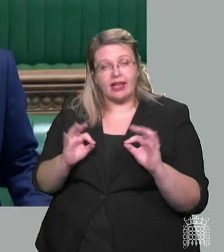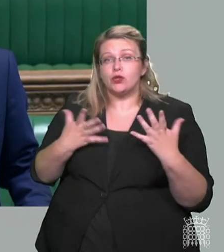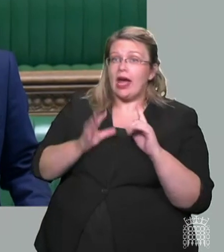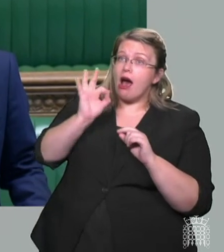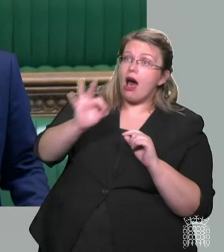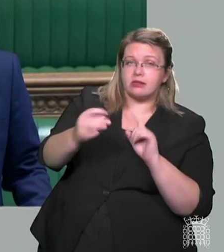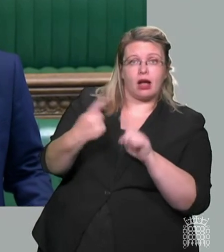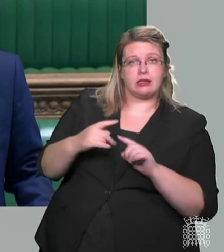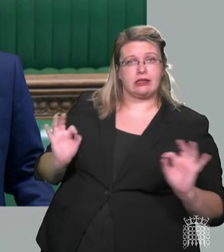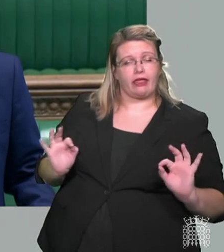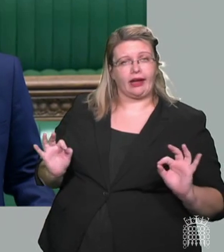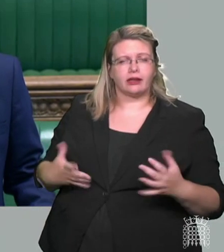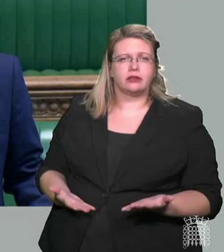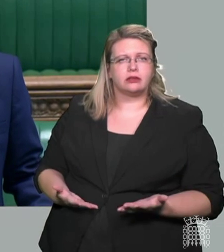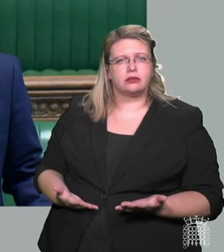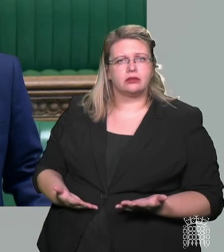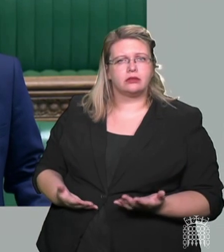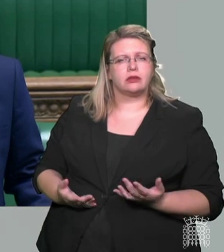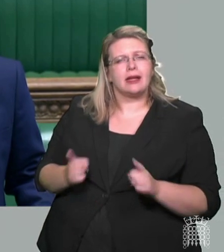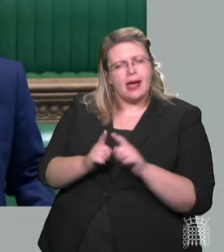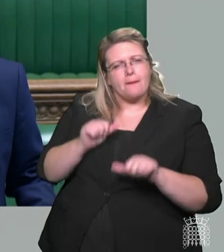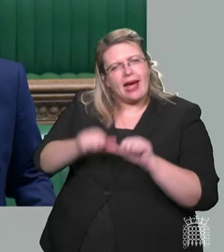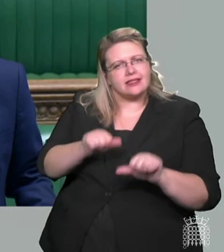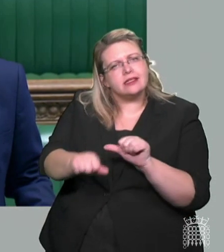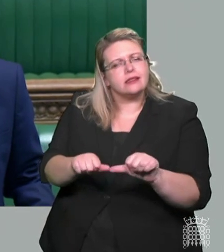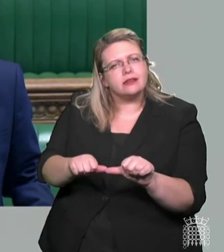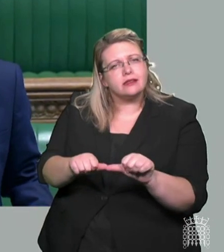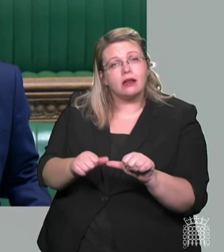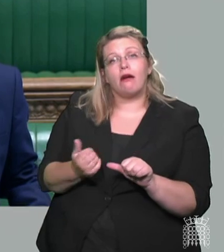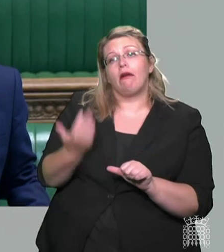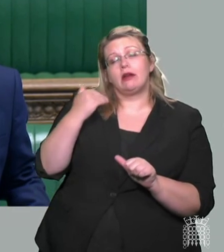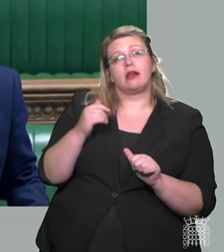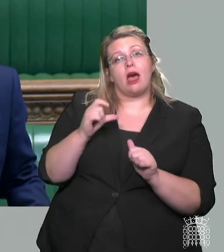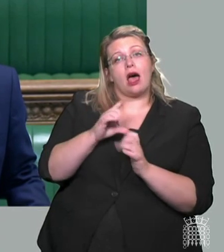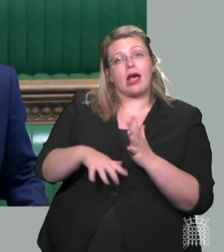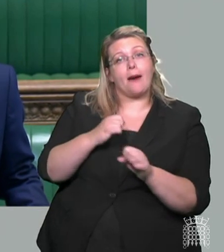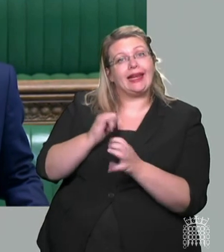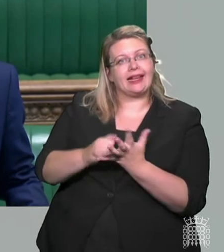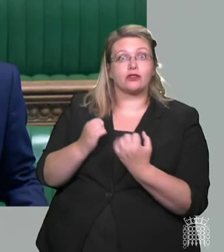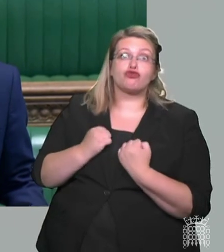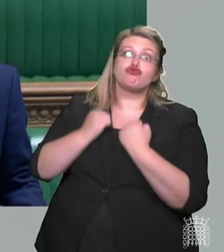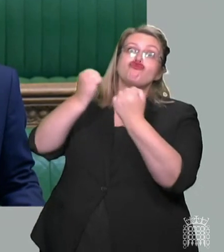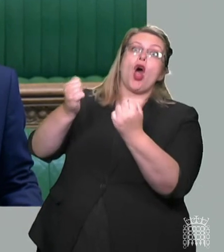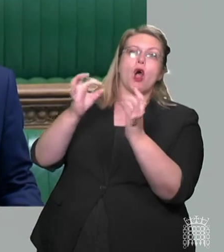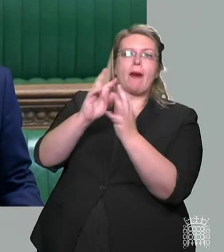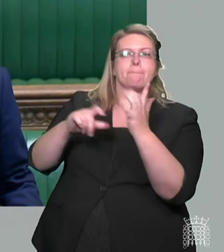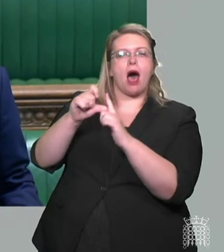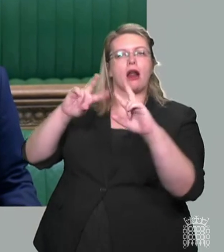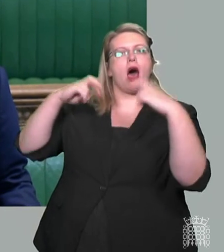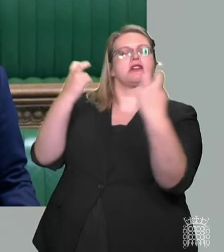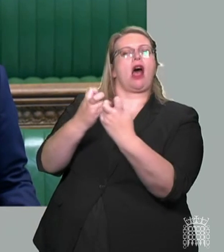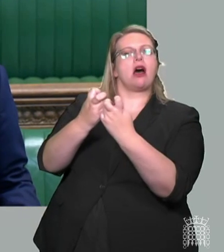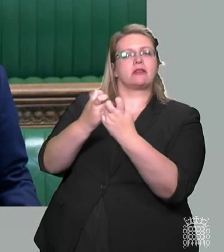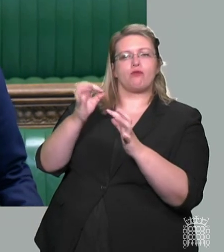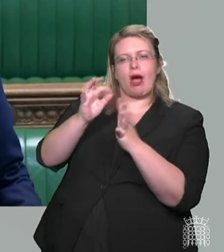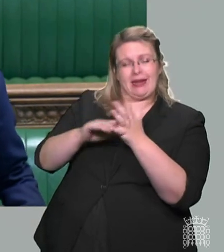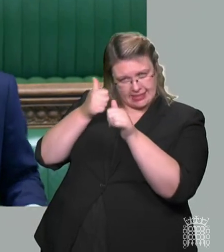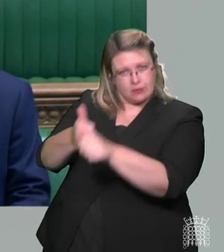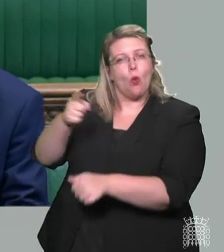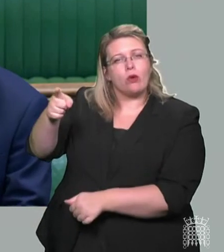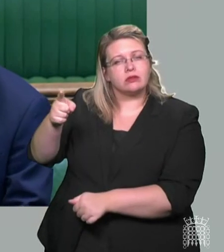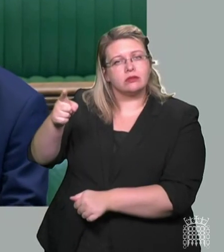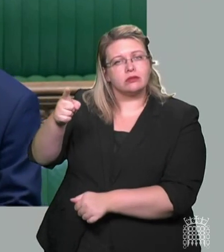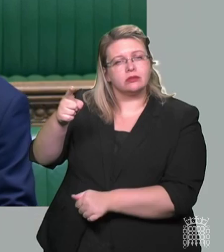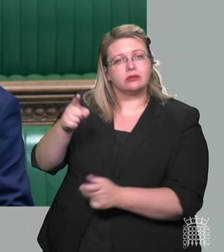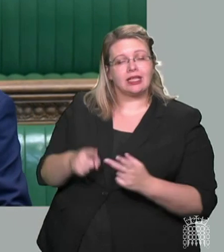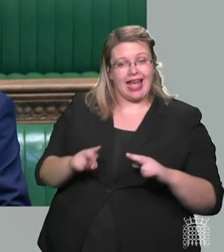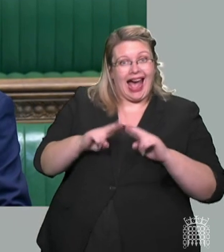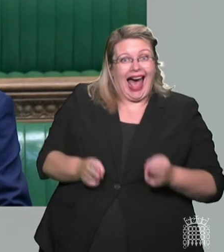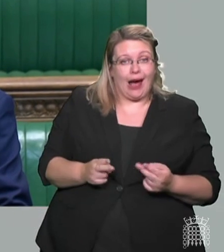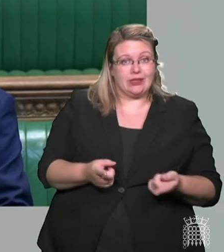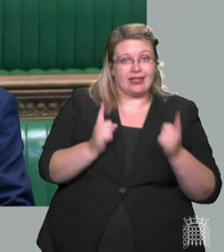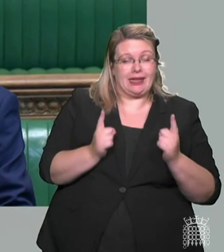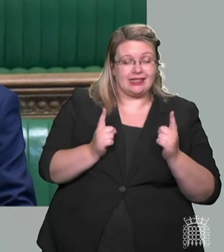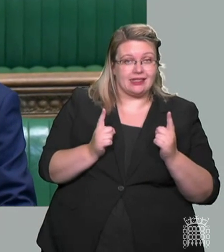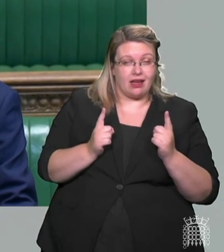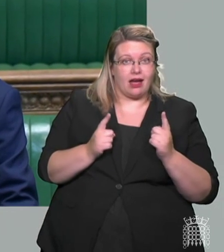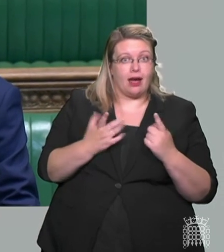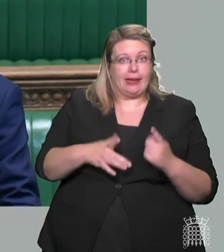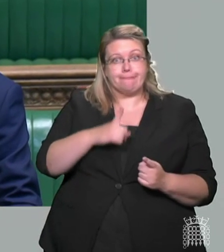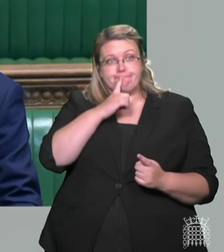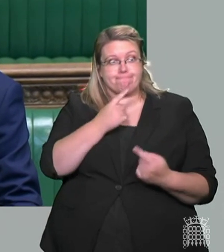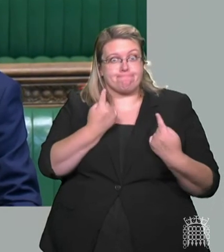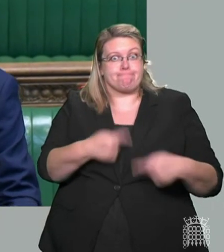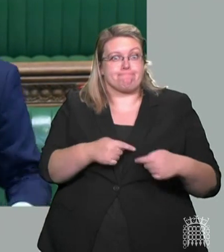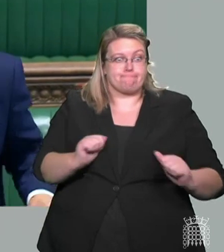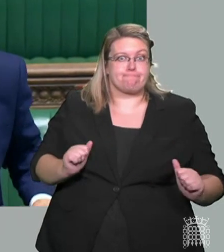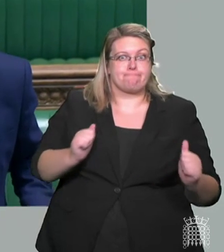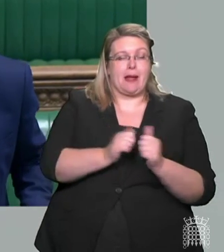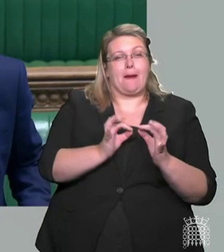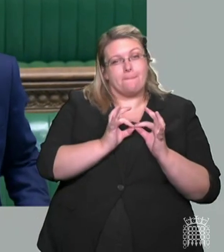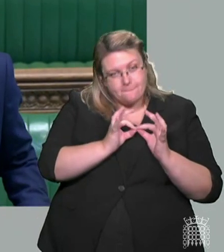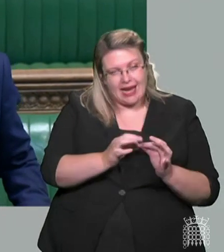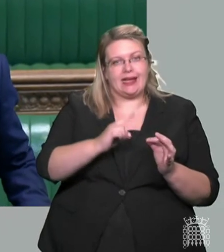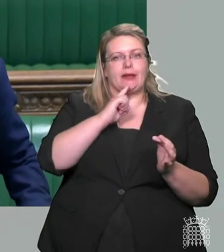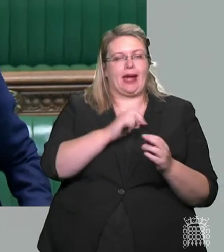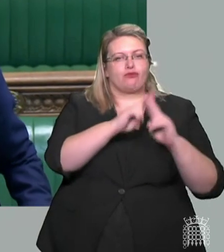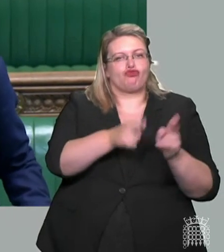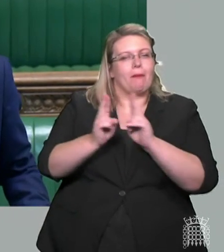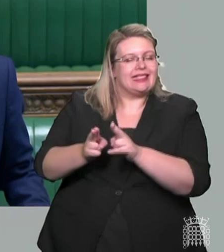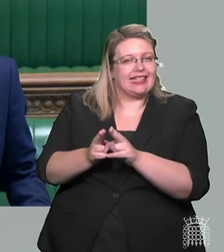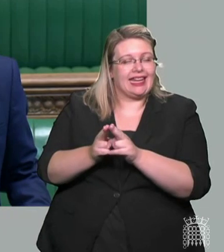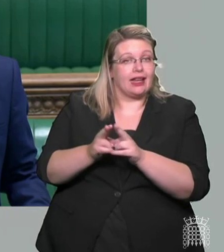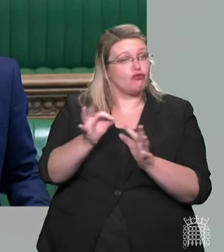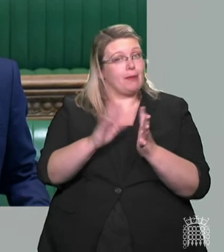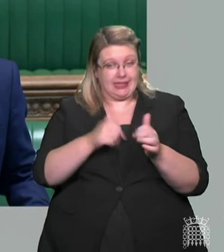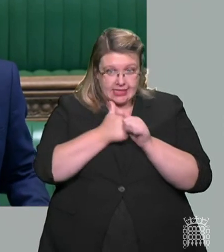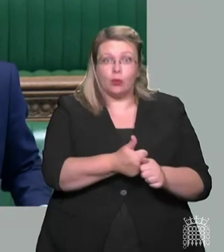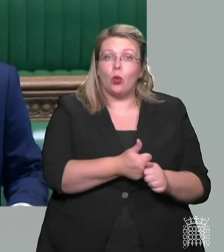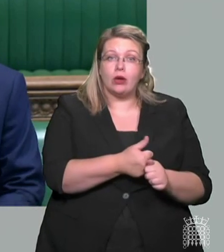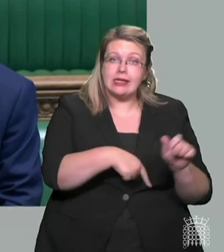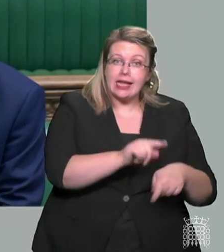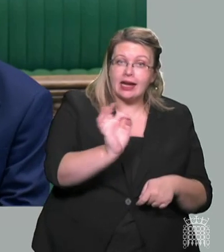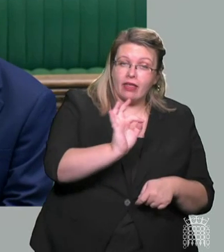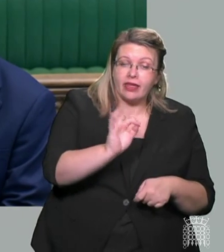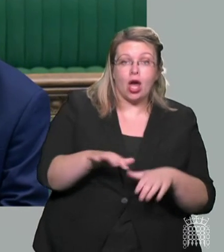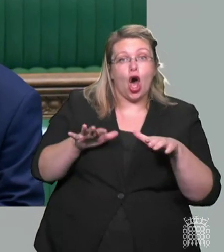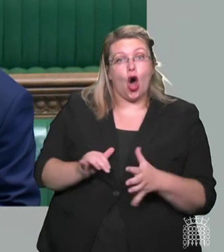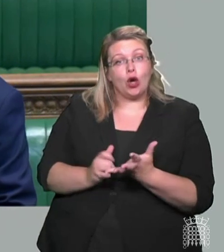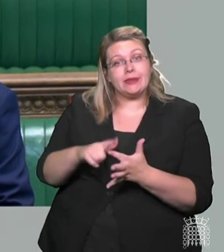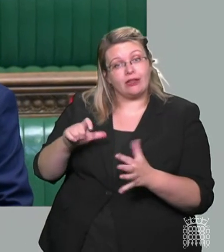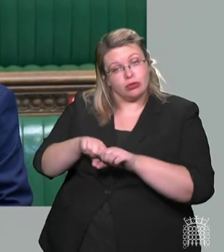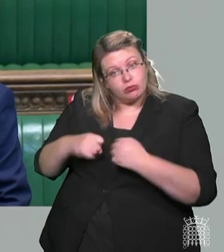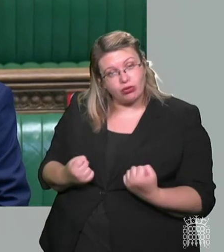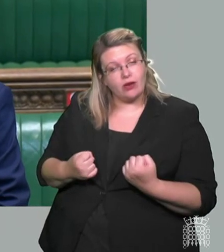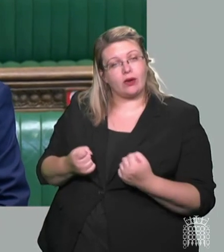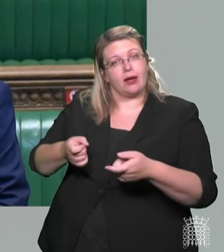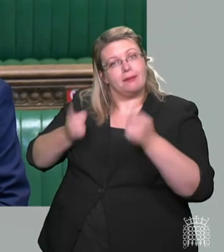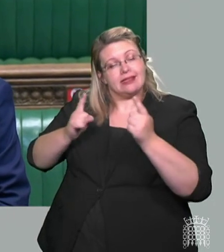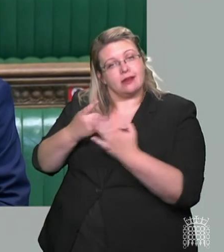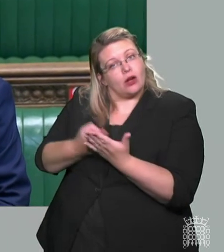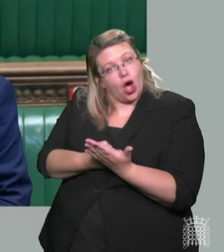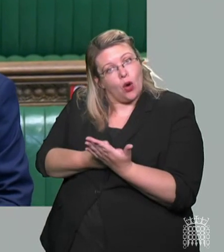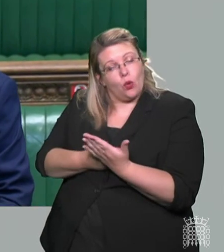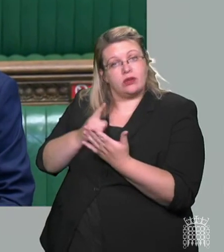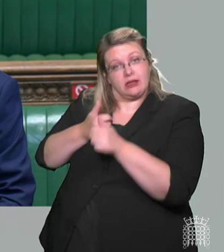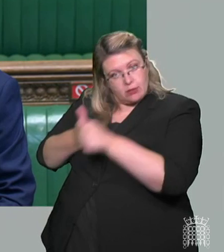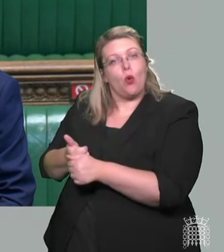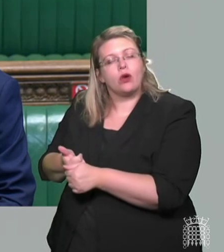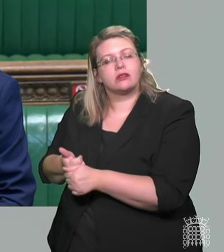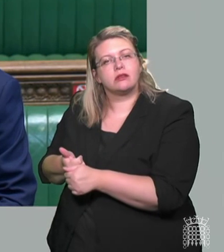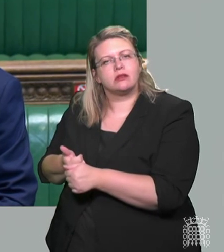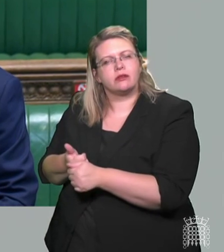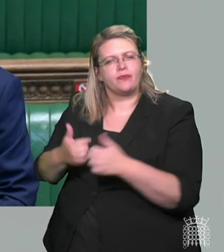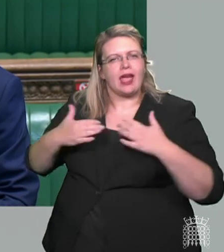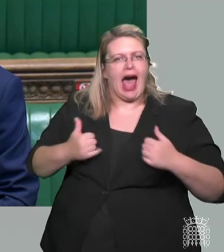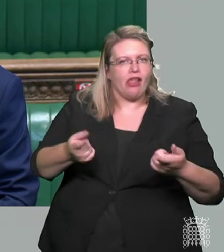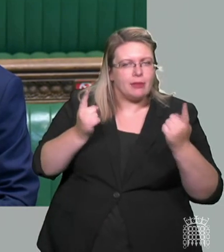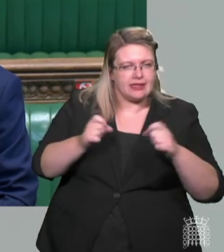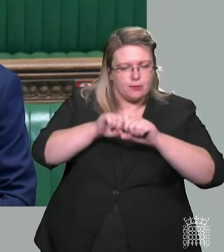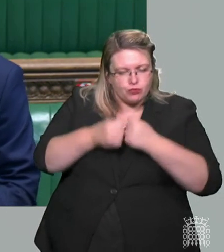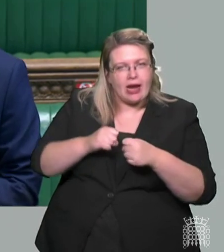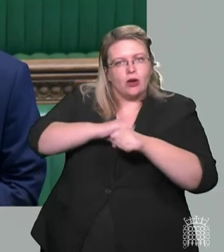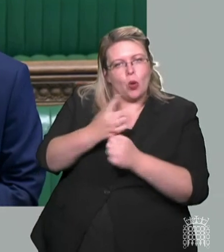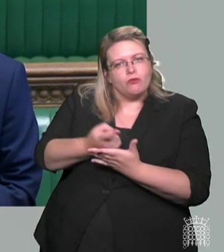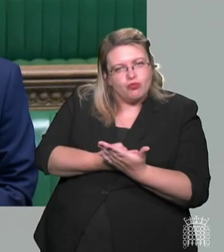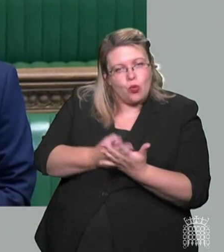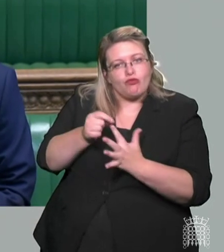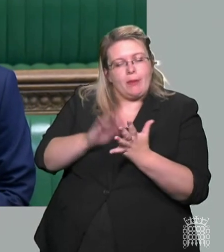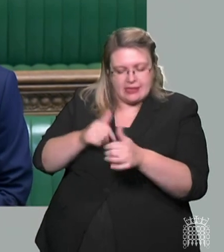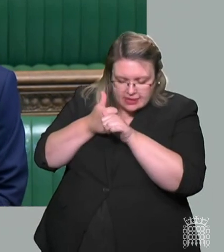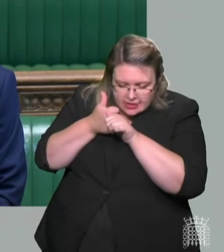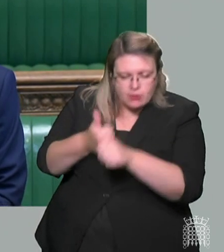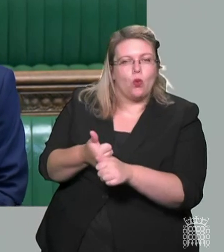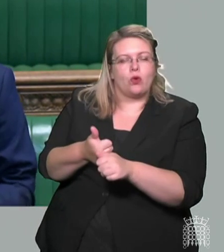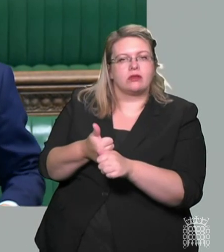There is a pattern here. When Dominic Cummings broke the rules by driving to Barnard Castle, the Prime Minister backed him; when the Housing Secretary unlawfully approved a £1 billion property deal for a Tory donor, the Prime Minister backed him; when the Home Secretary broke the ministerial code, the Prime Minister backed her; and when the Health Secretary broke covid rules, the Prime Minister